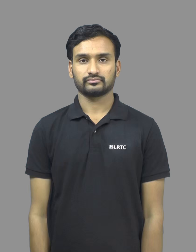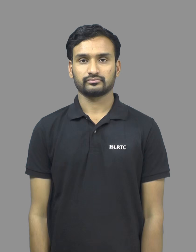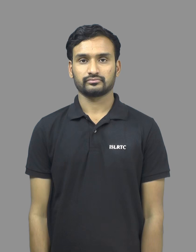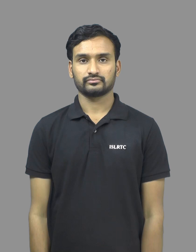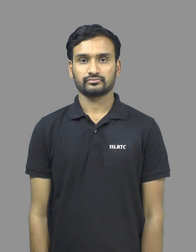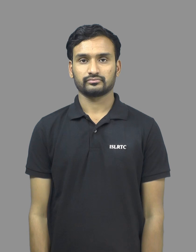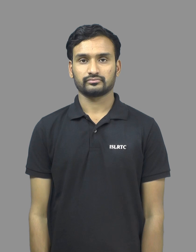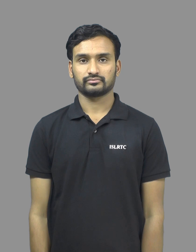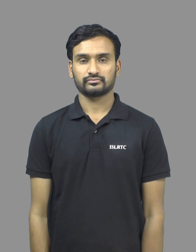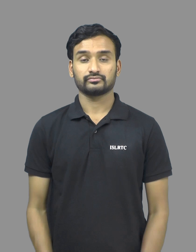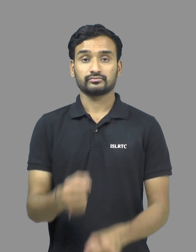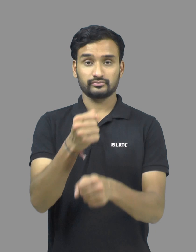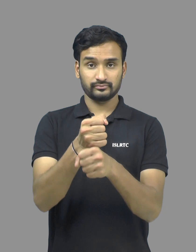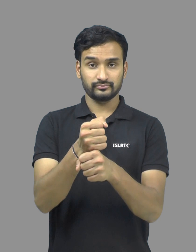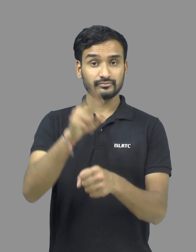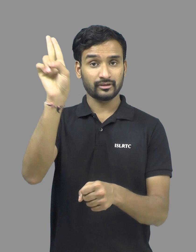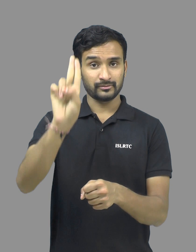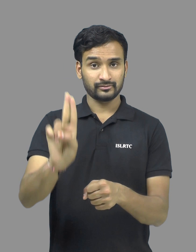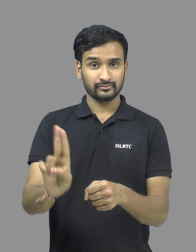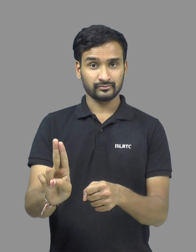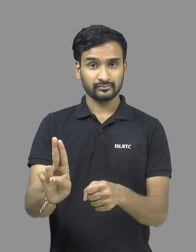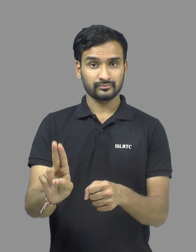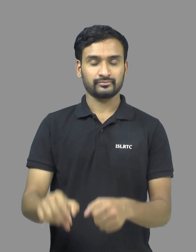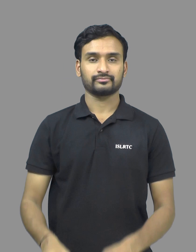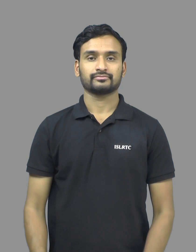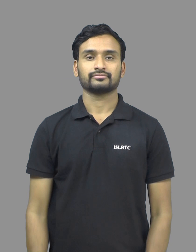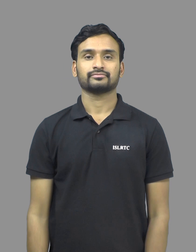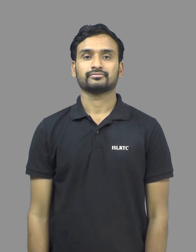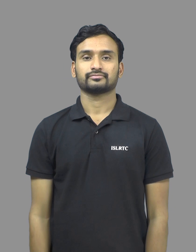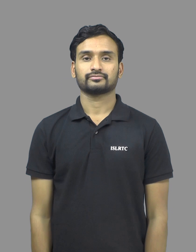Grammar